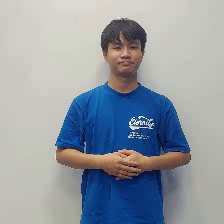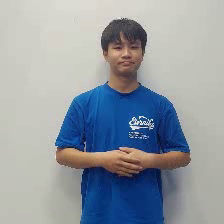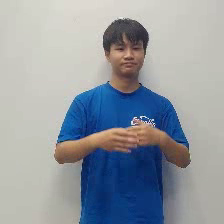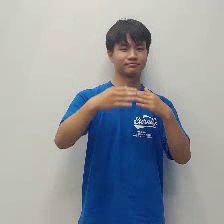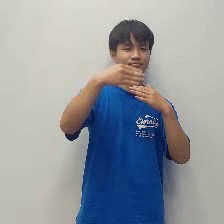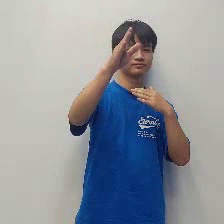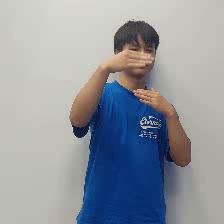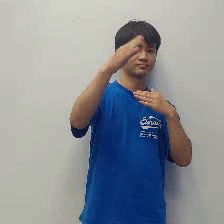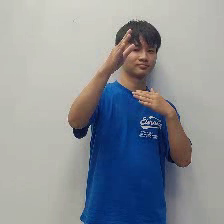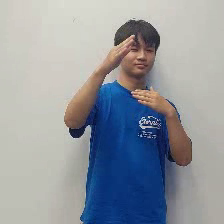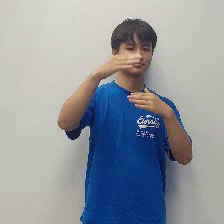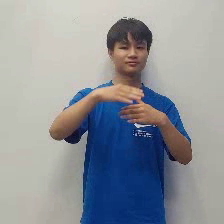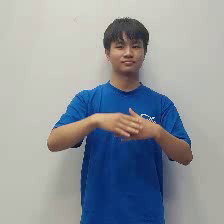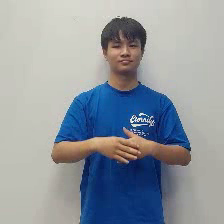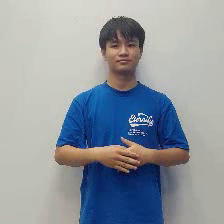Dễ